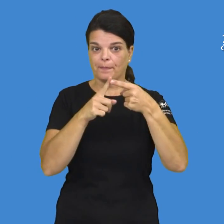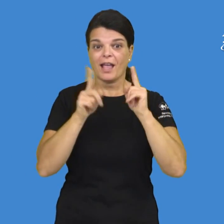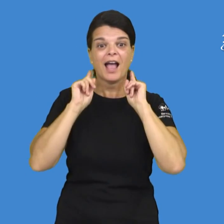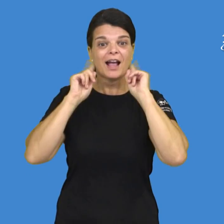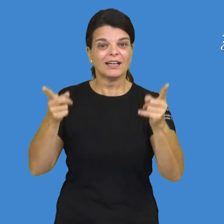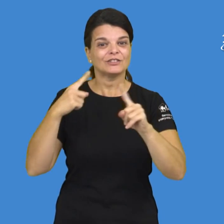caso